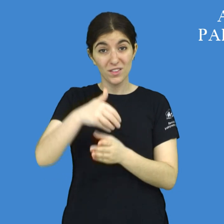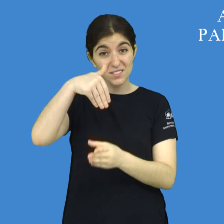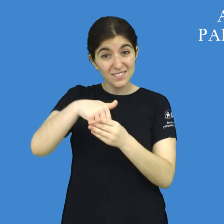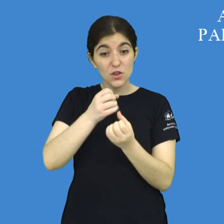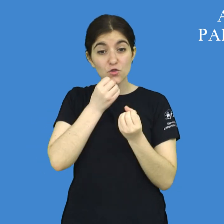dentro